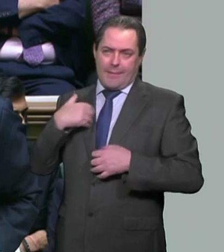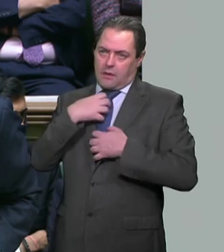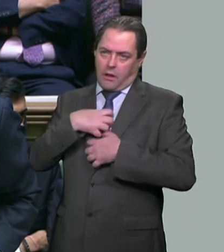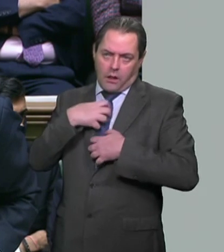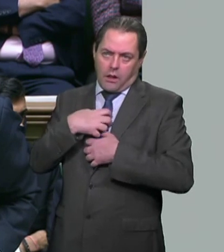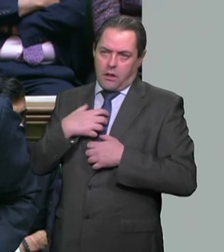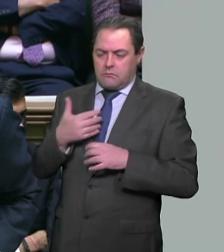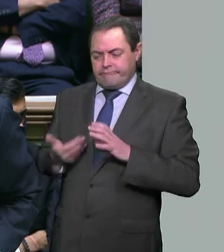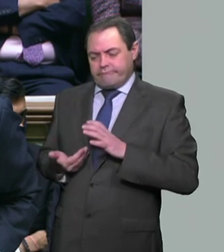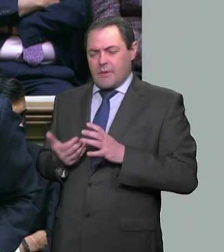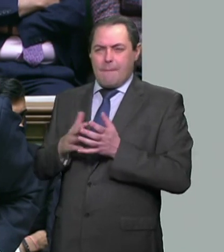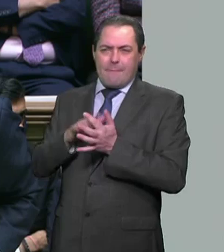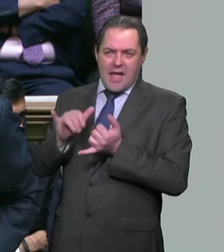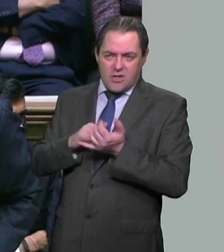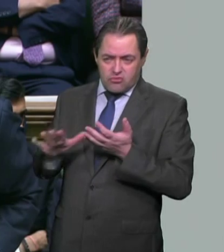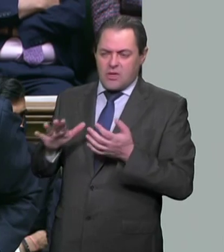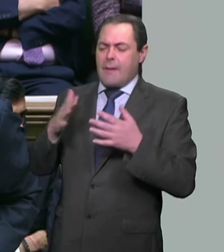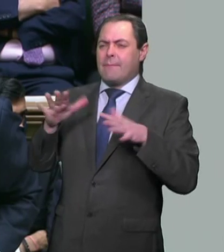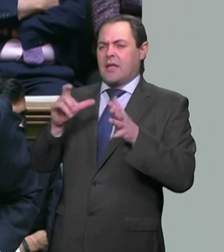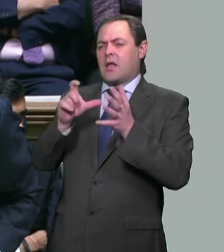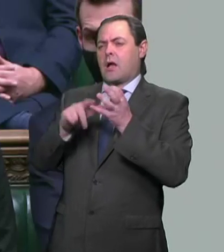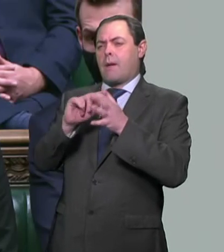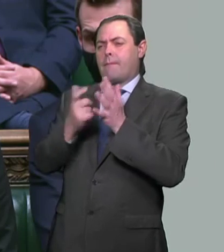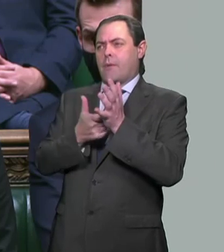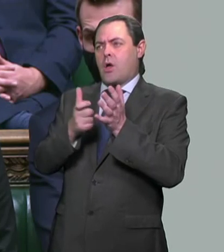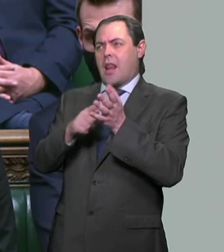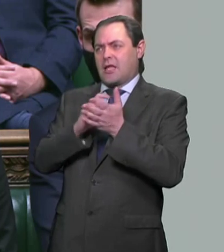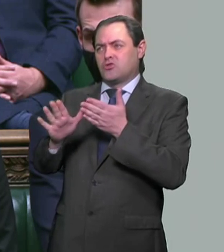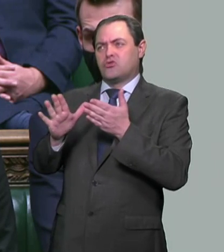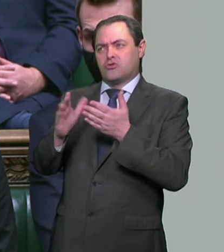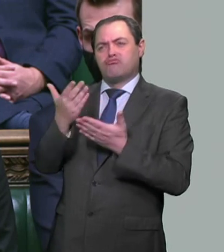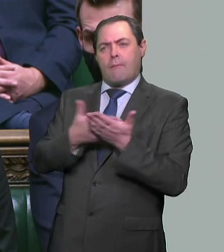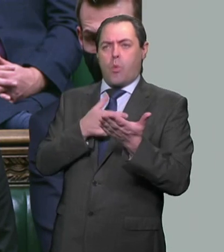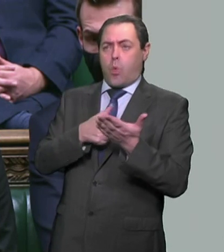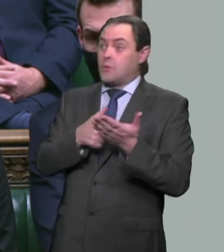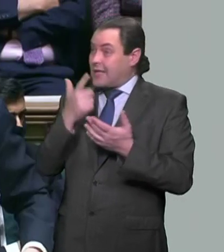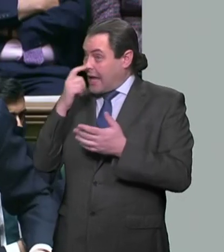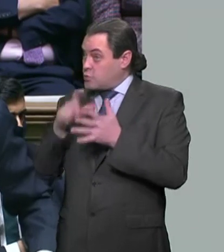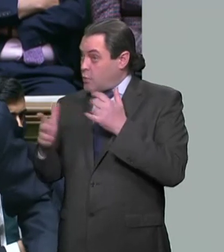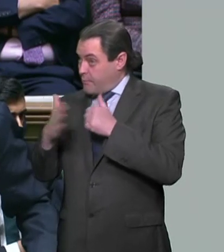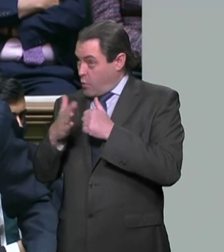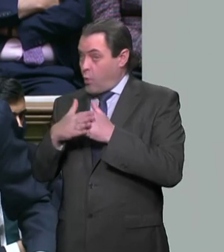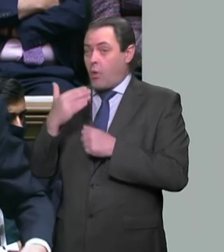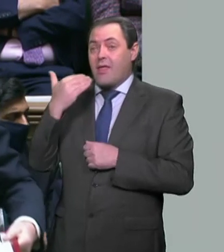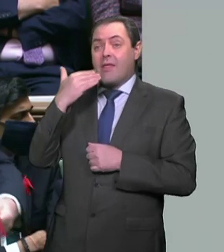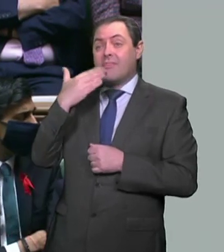We published the Cumberlege report, and if there is anything more we can do, I am certainly willing to look at it.